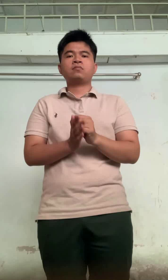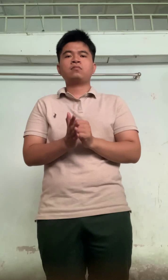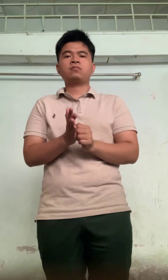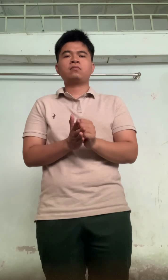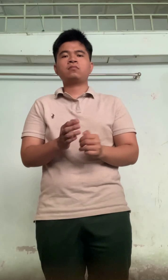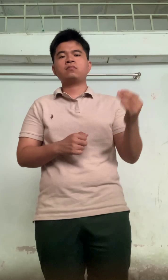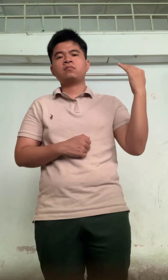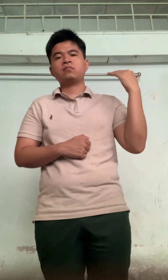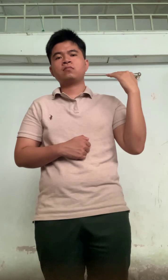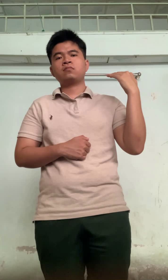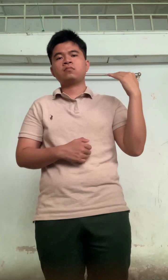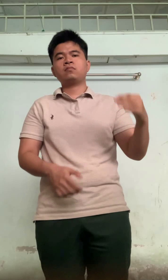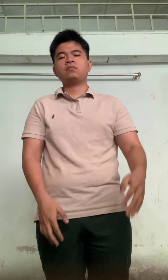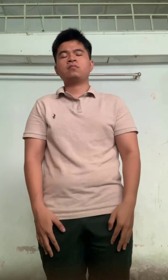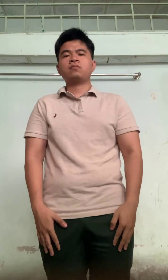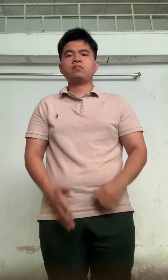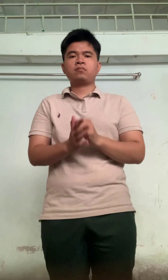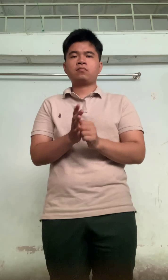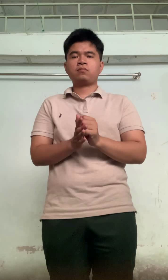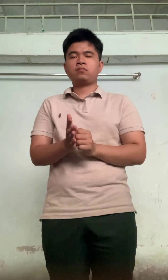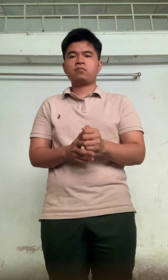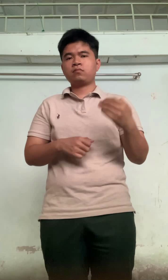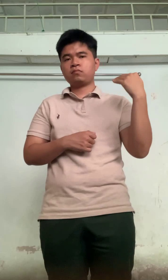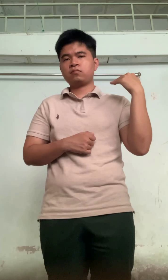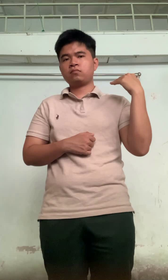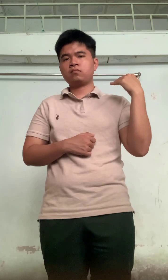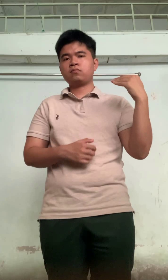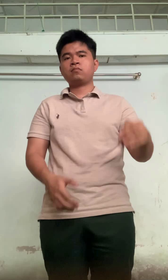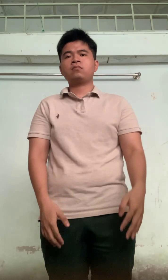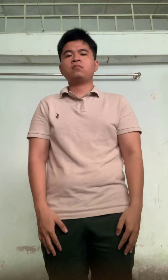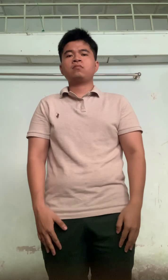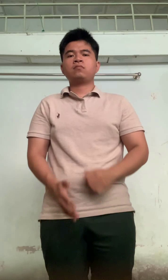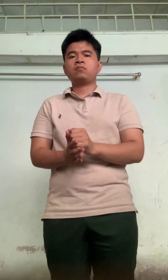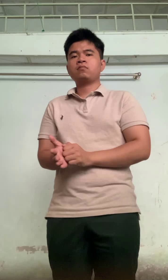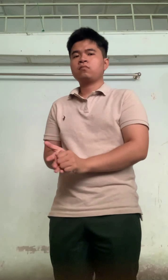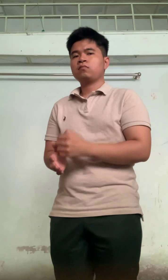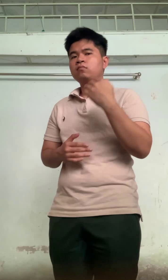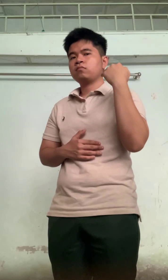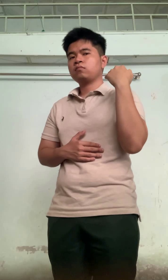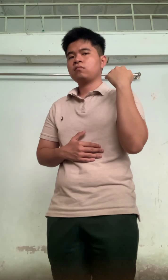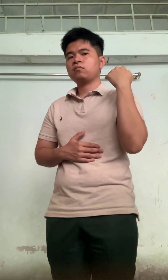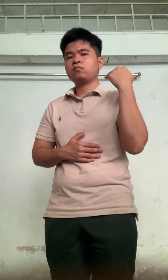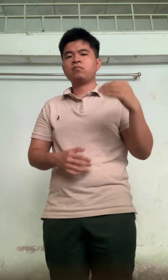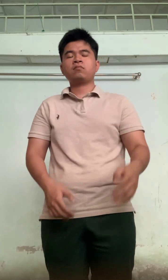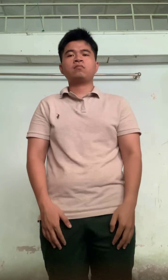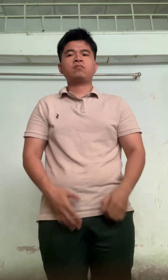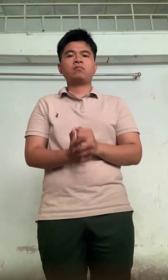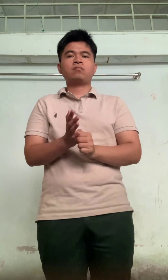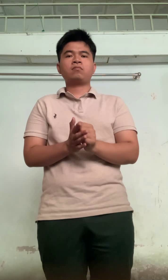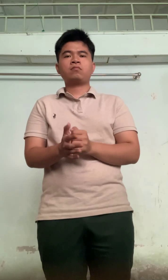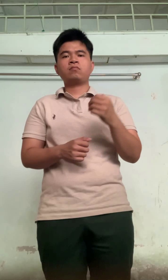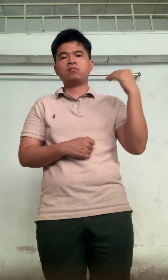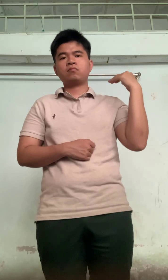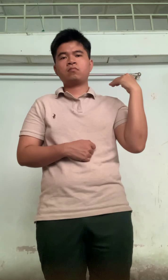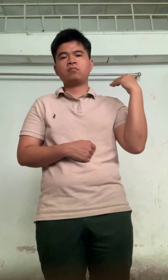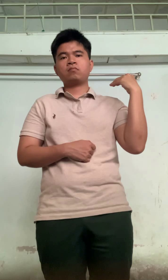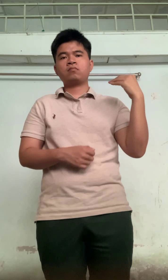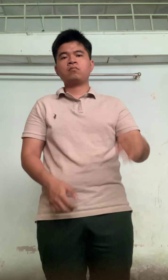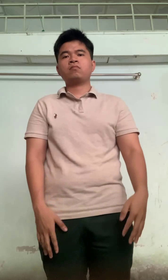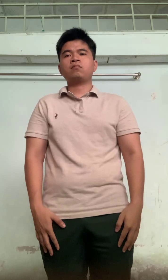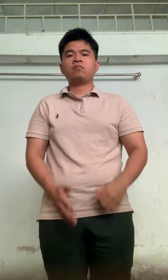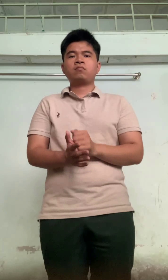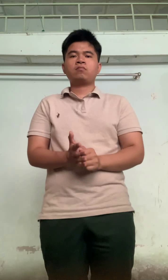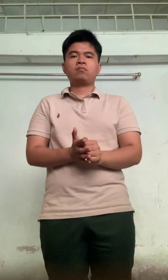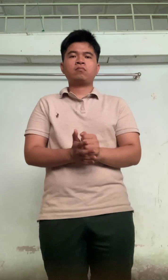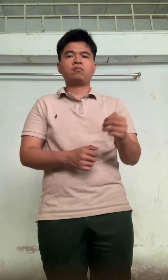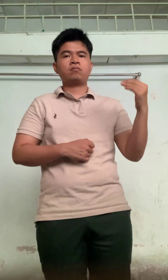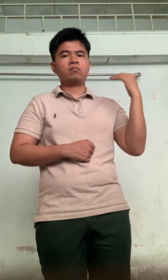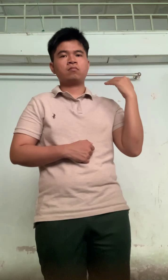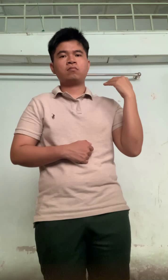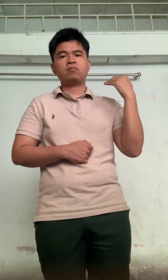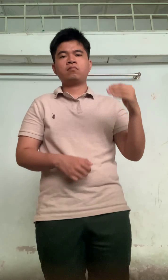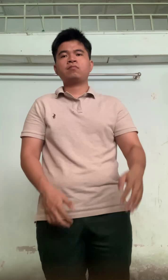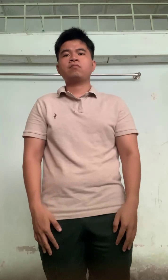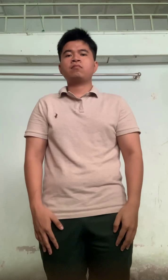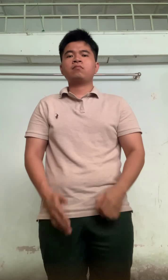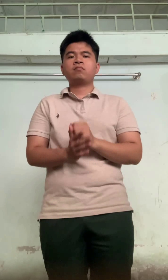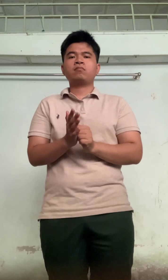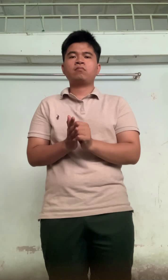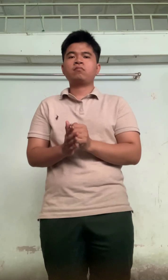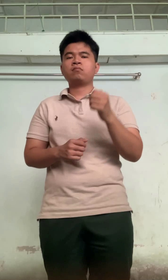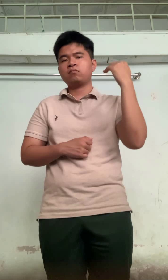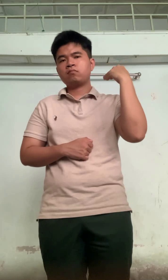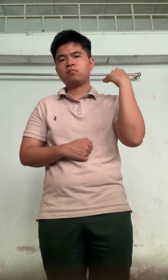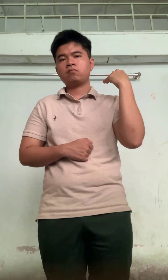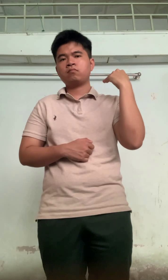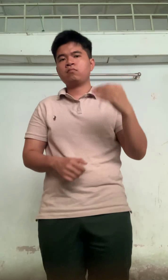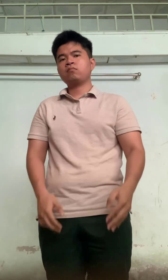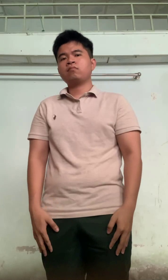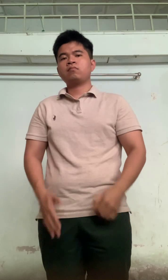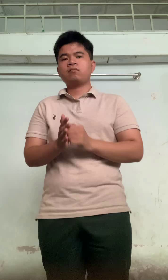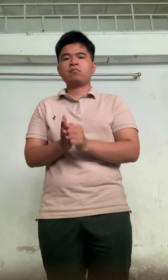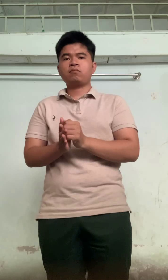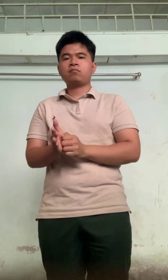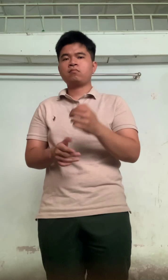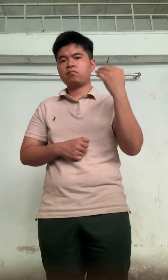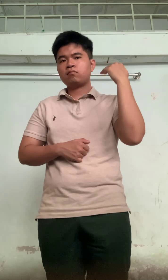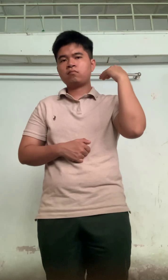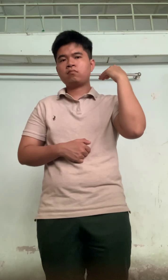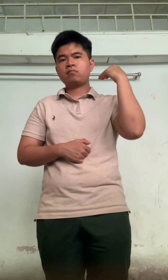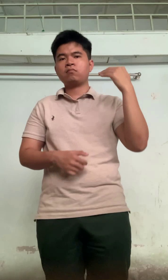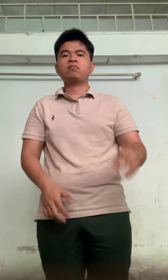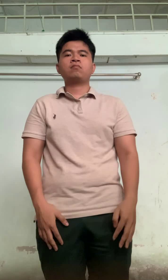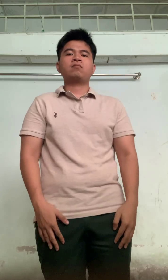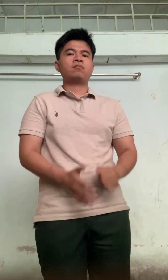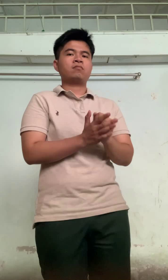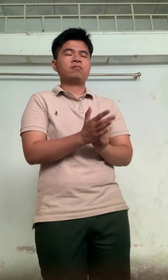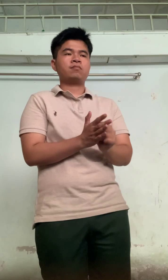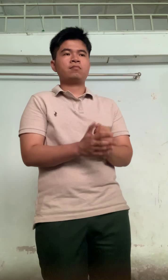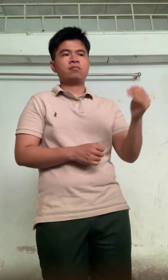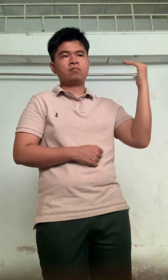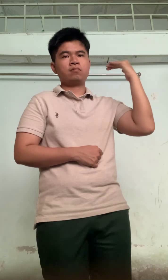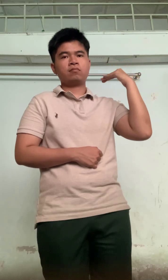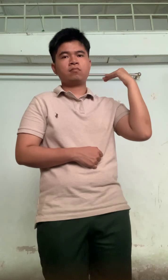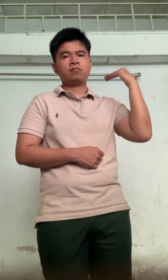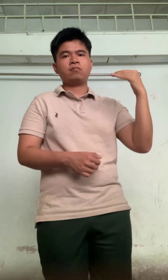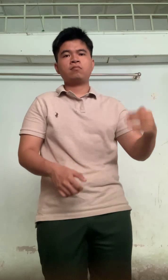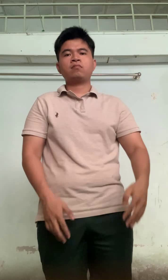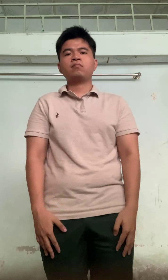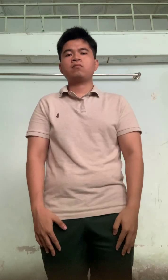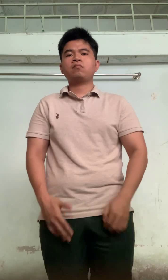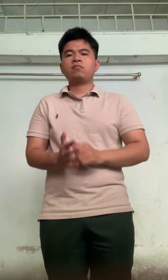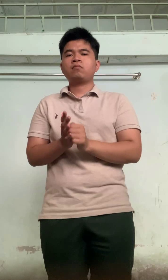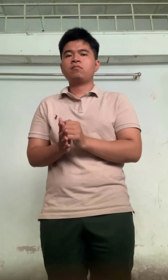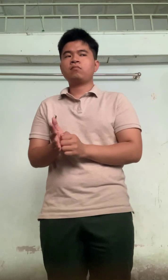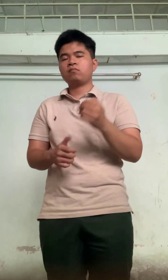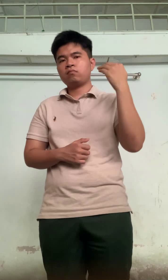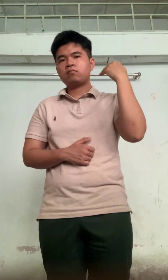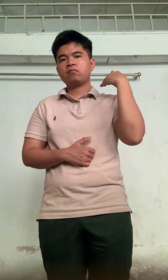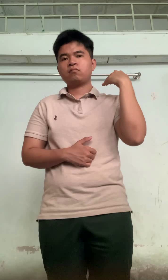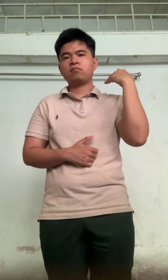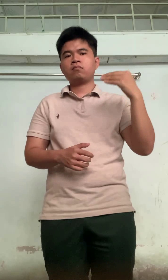thang truoc